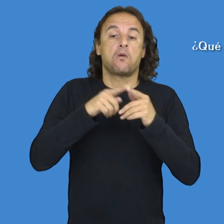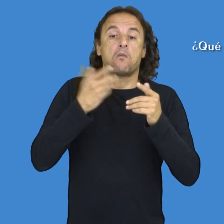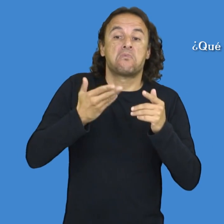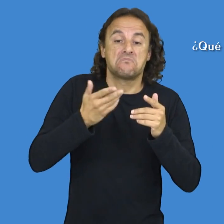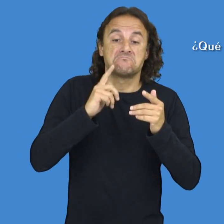importar